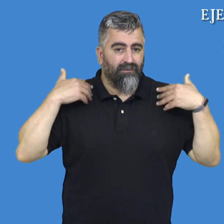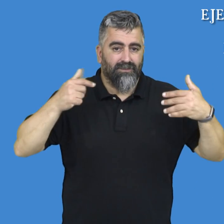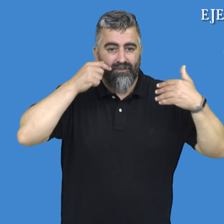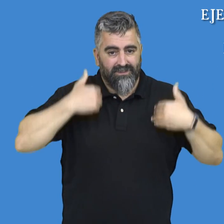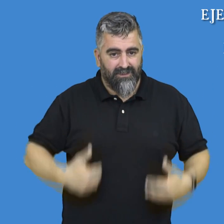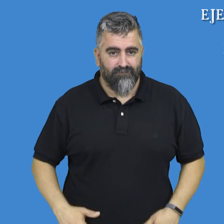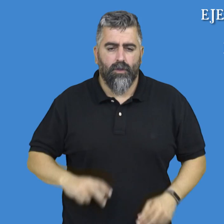cuerpo